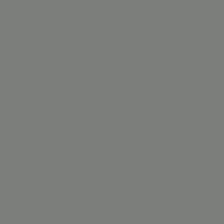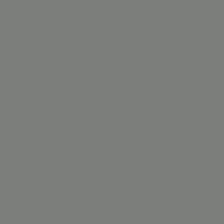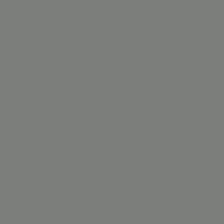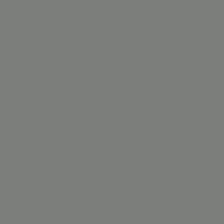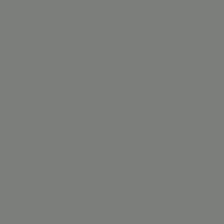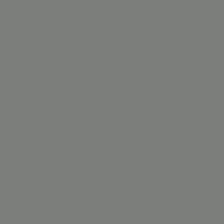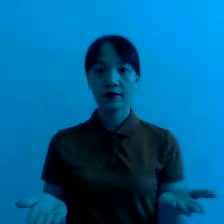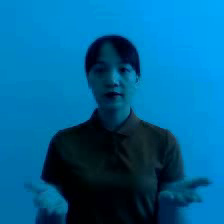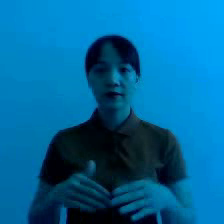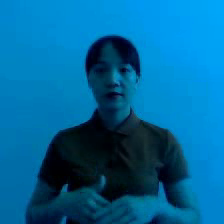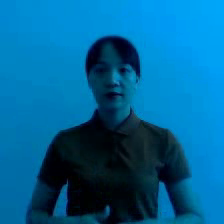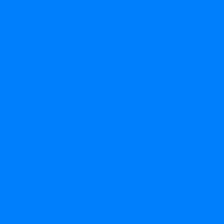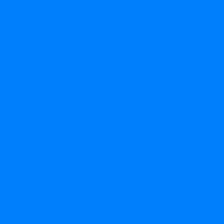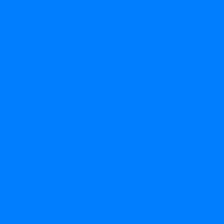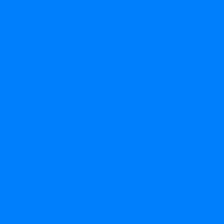Hôm nay